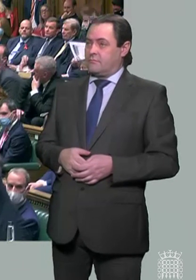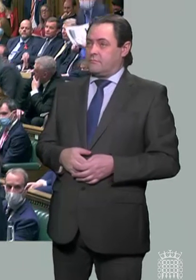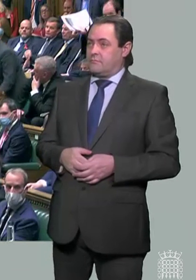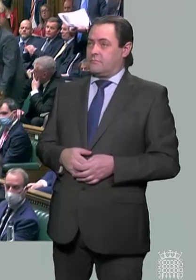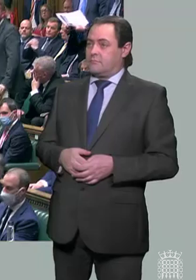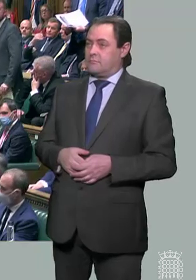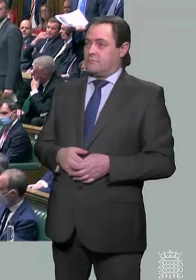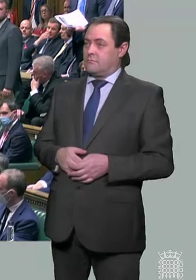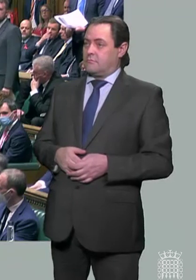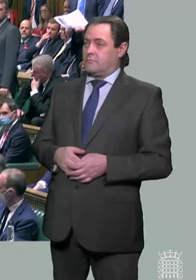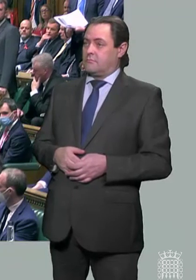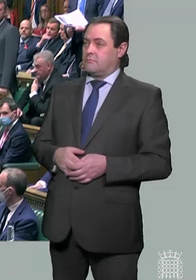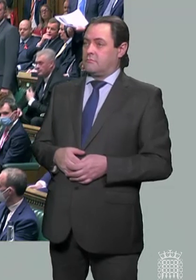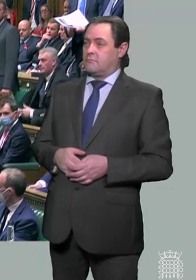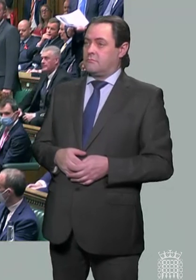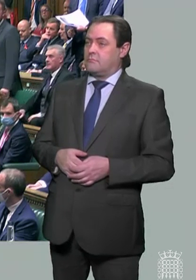Yes, of course, we are very happy